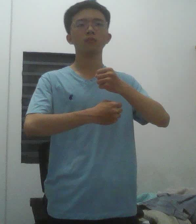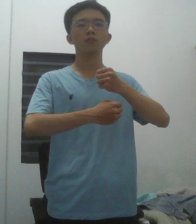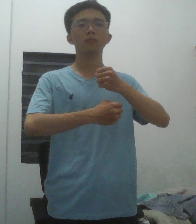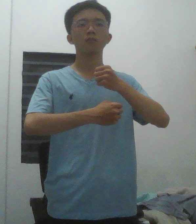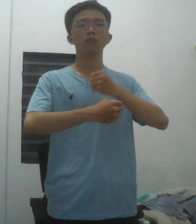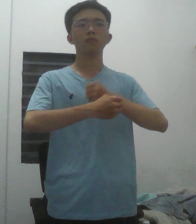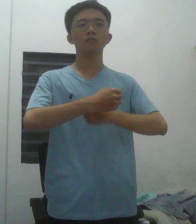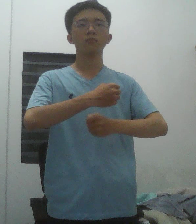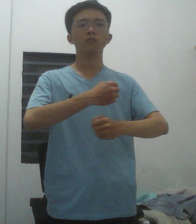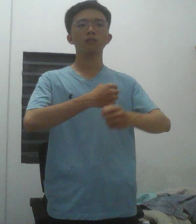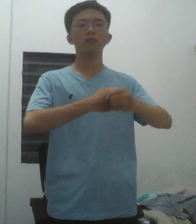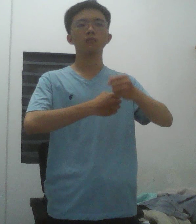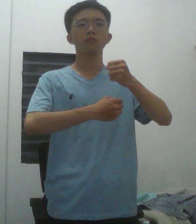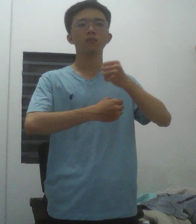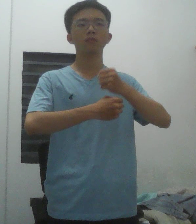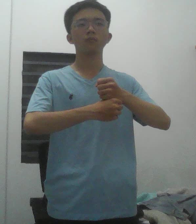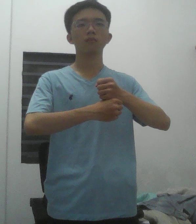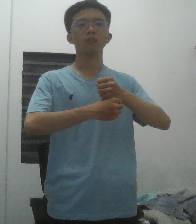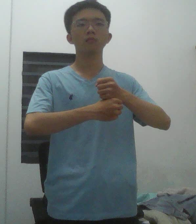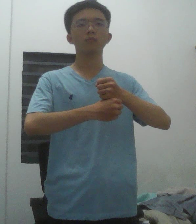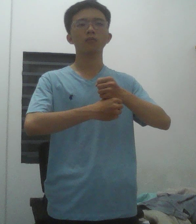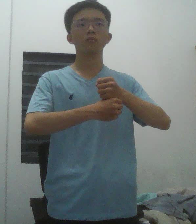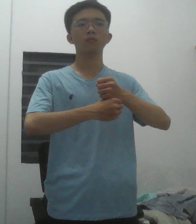nam